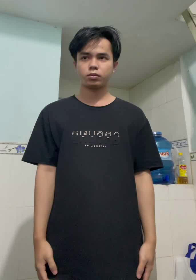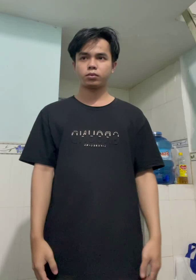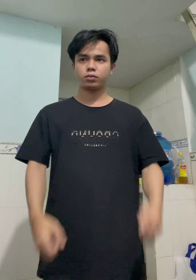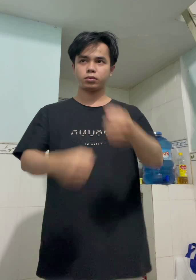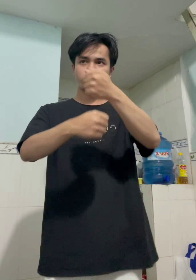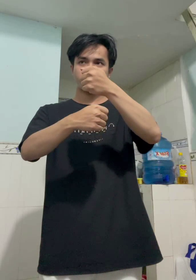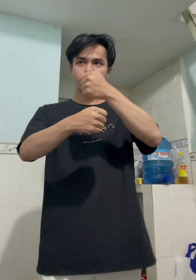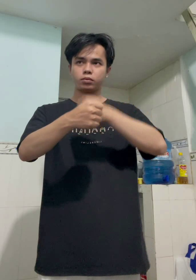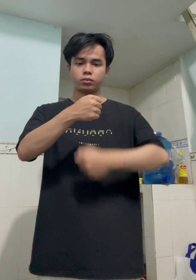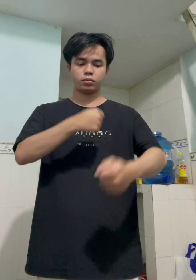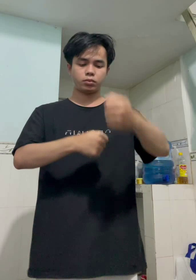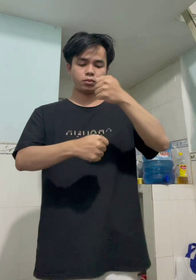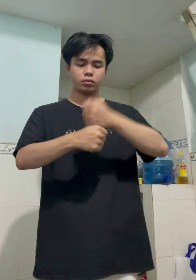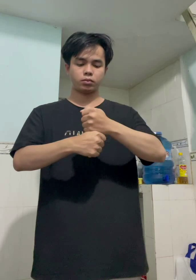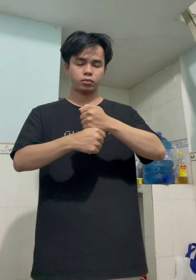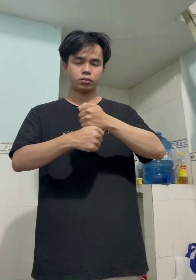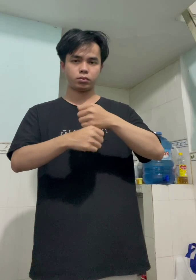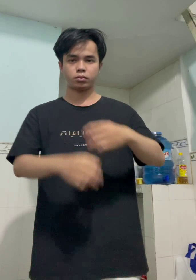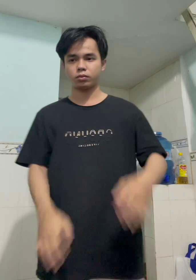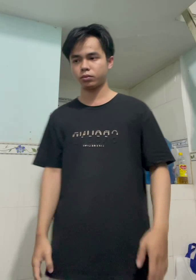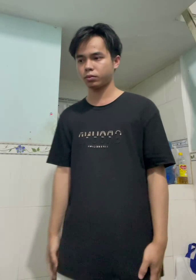nam